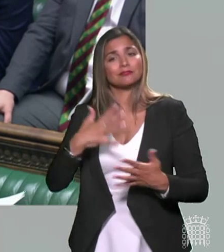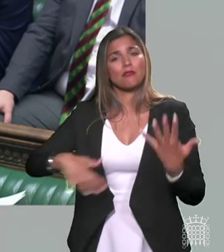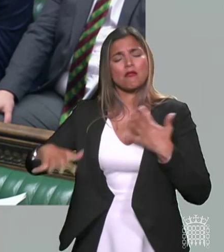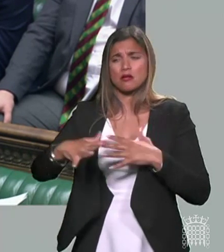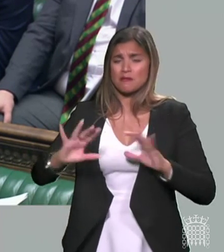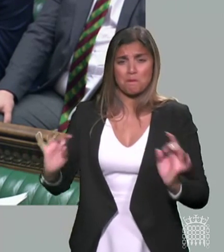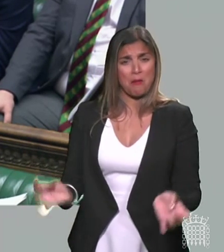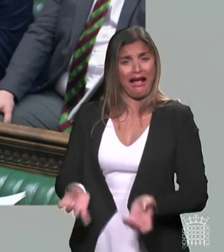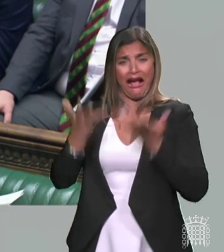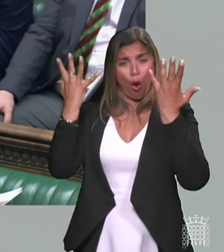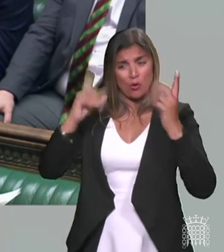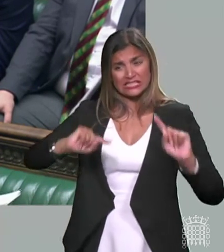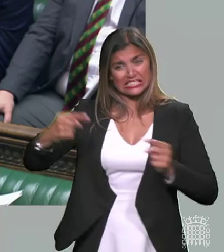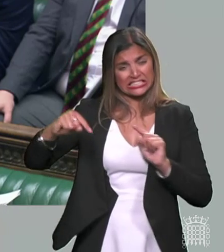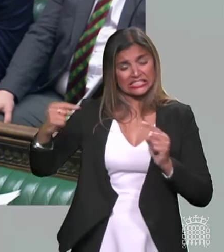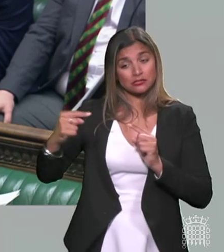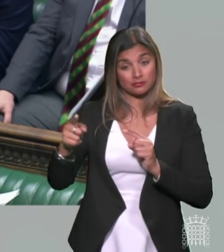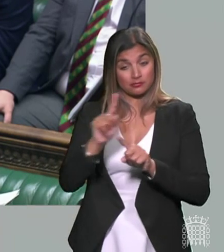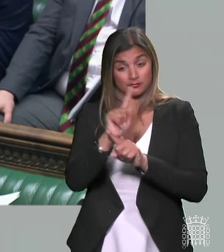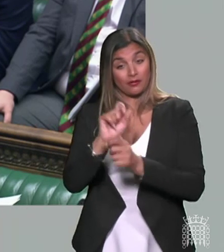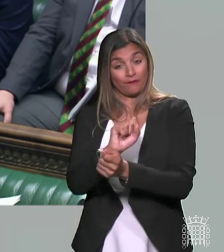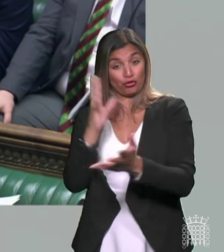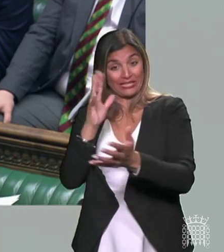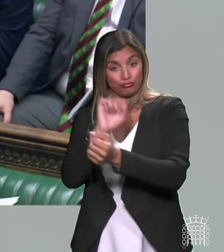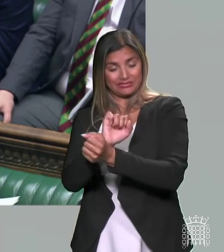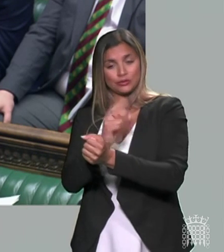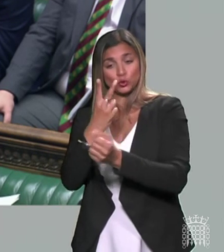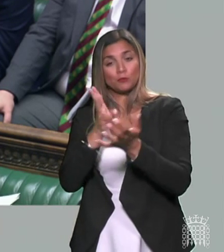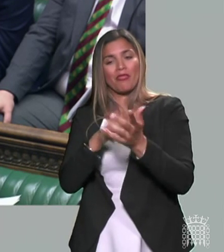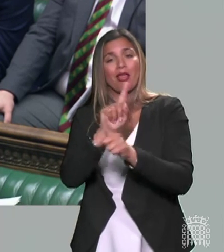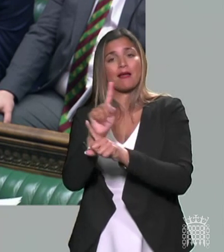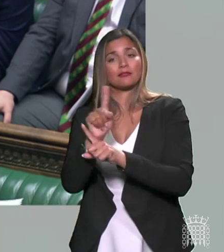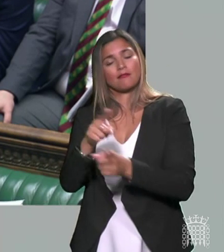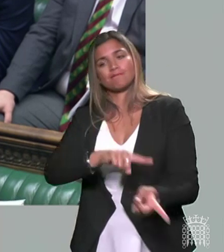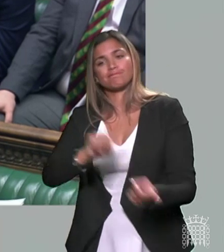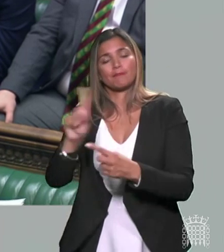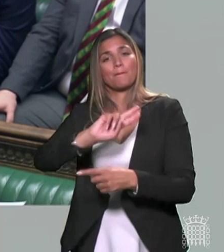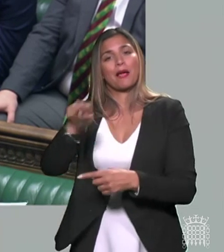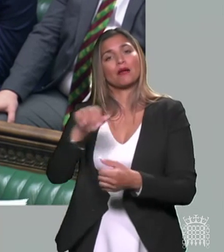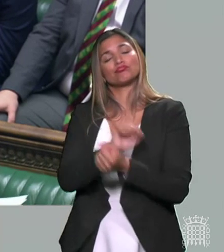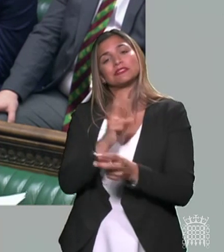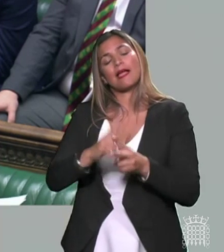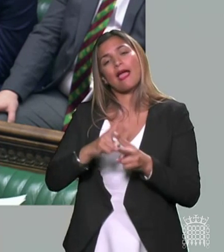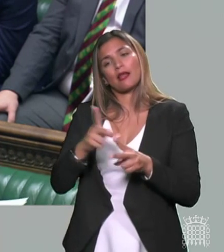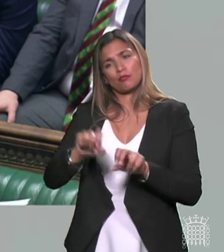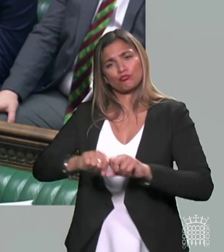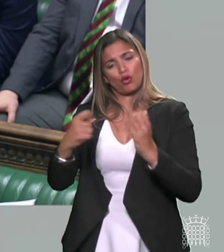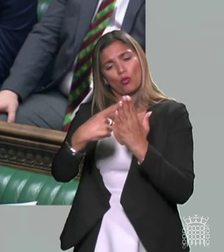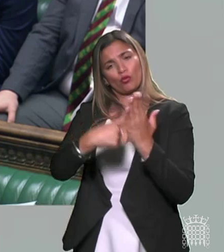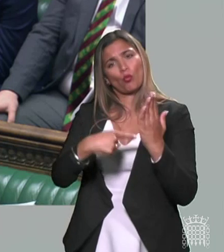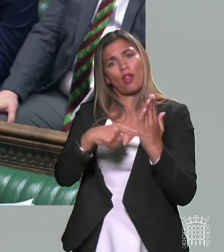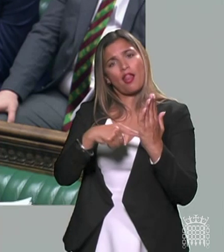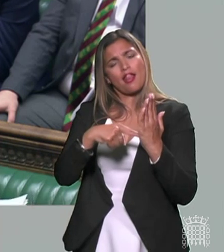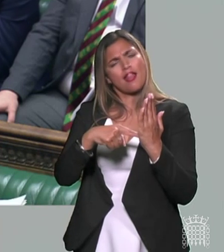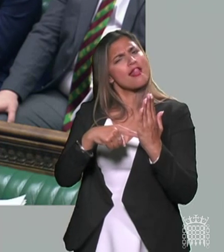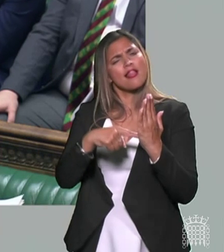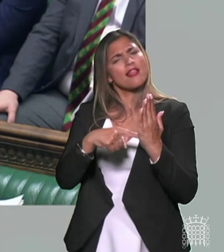Only two months after he was released, he was recalled to prison for having breached his licence conditions.